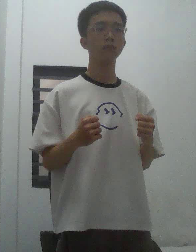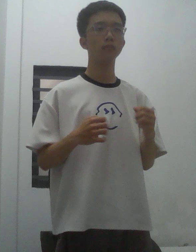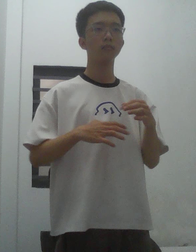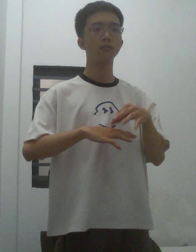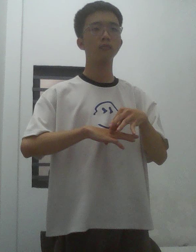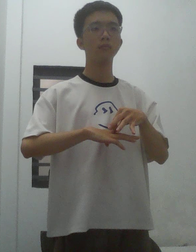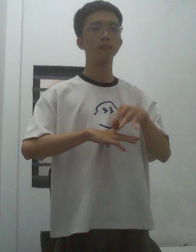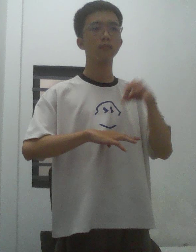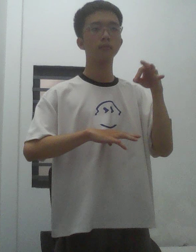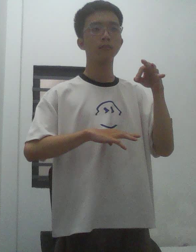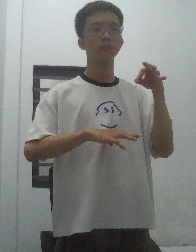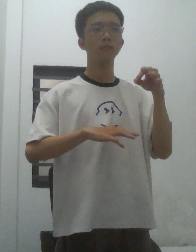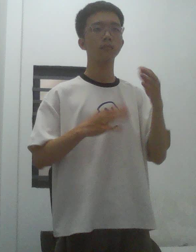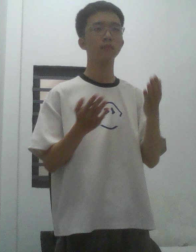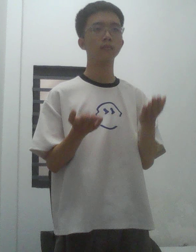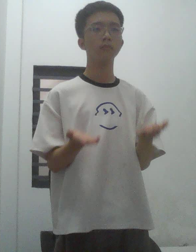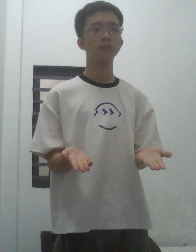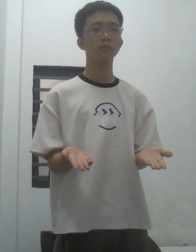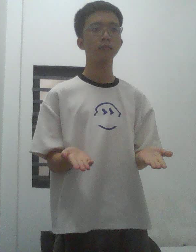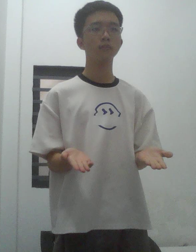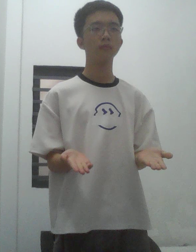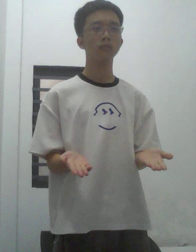tuan nay